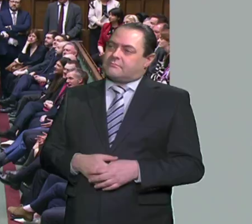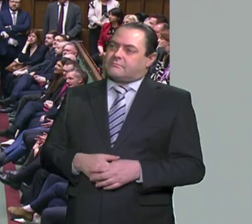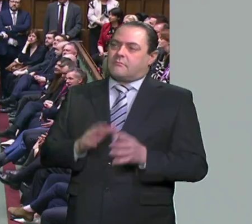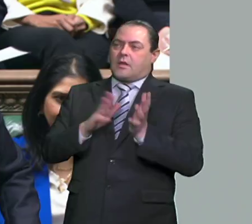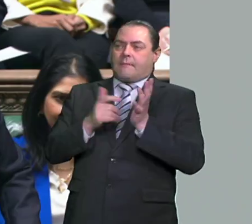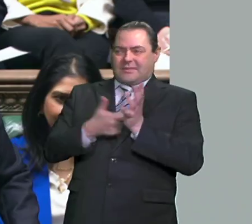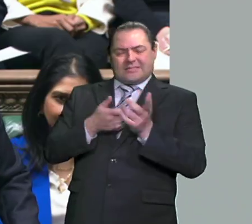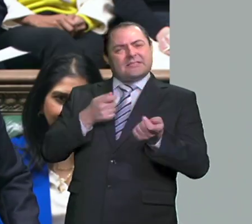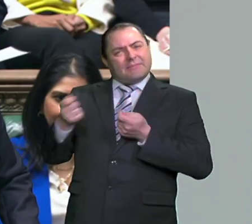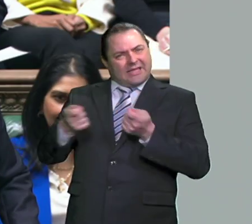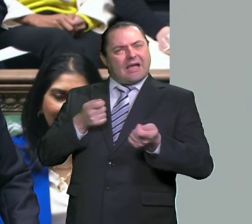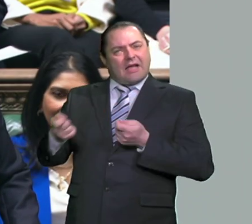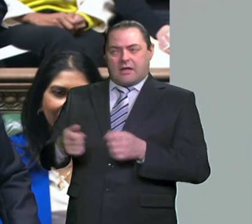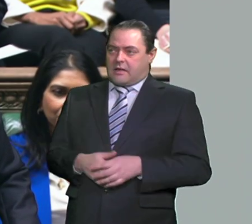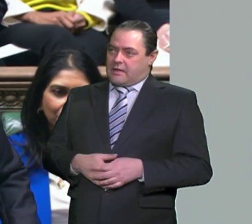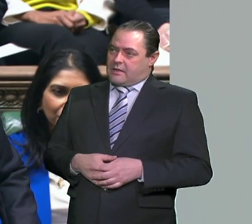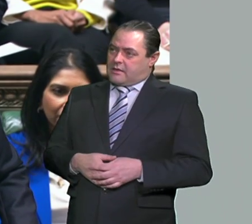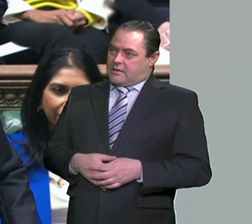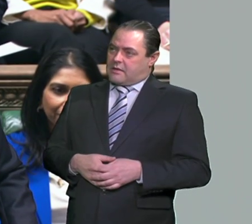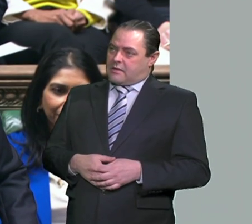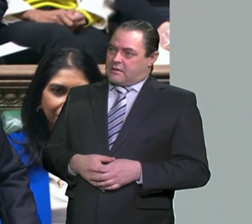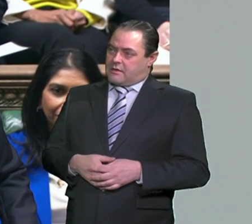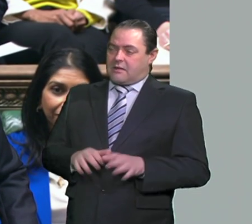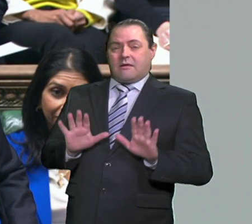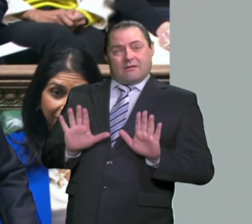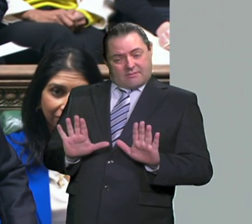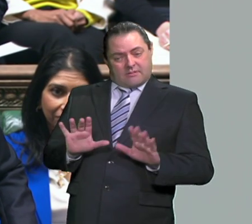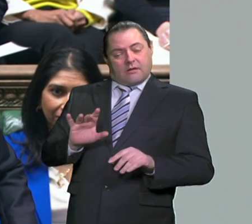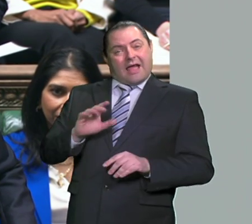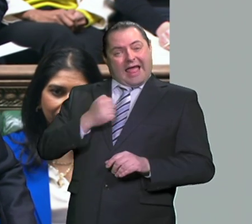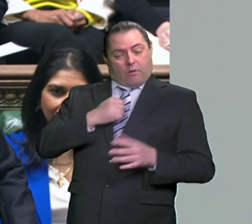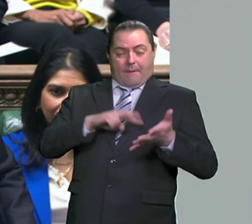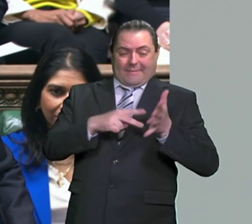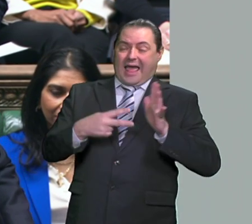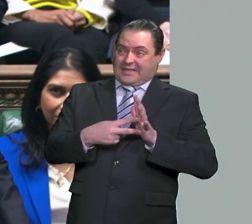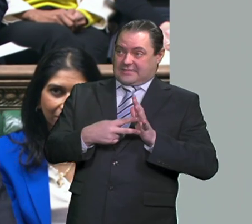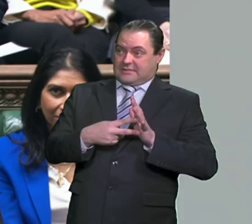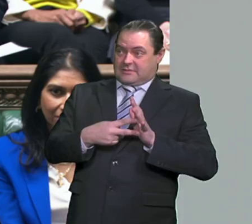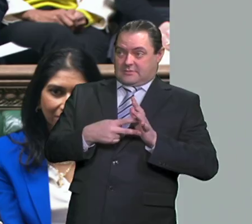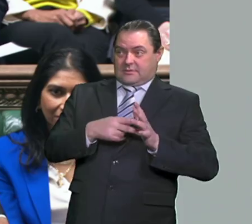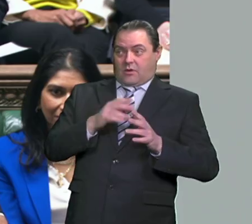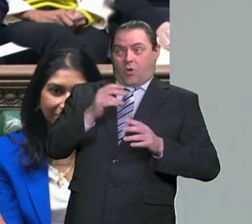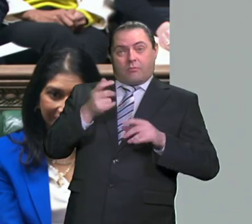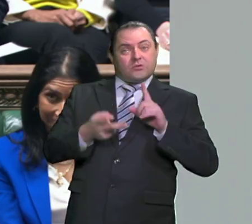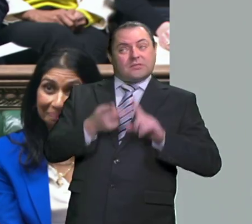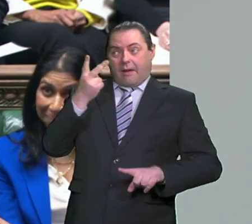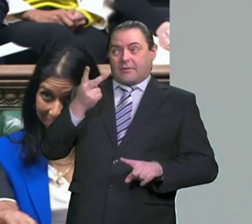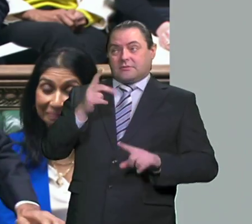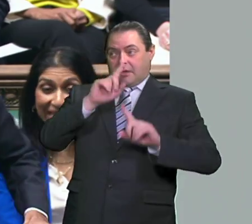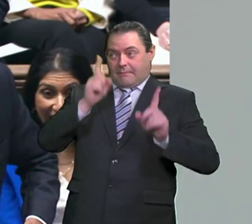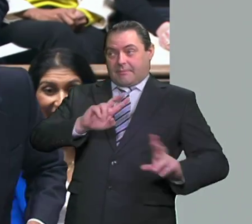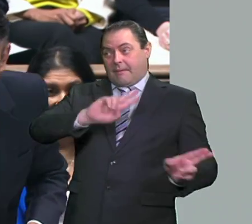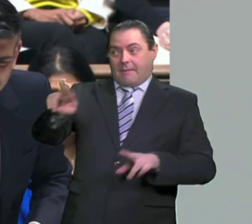As a result of the plans we have brought forward, we have almost doubled the number of people returned this year.